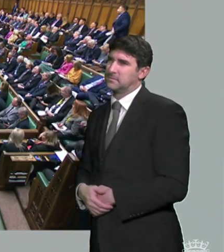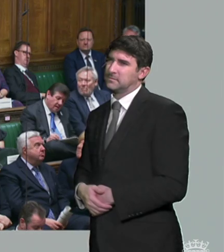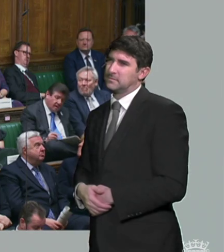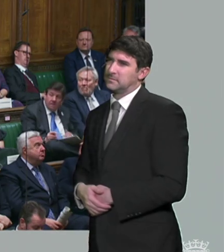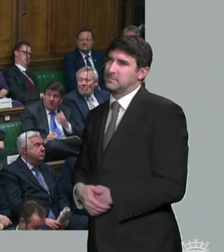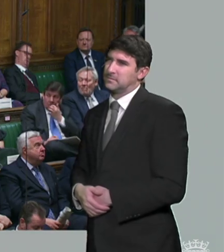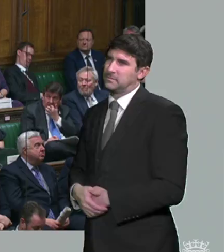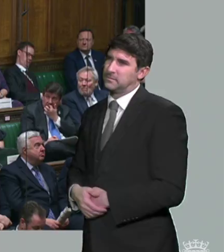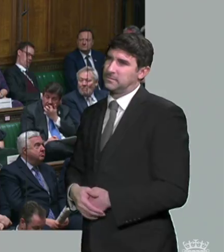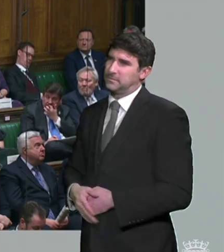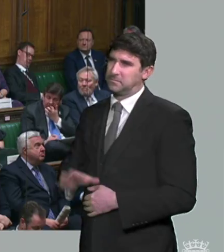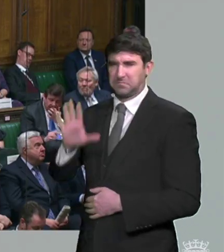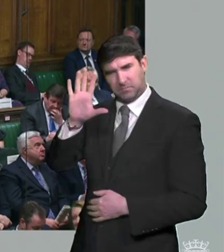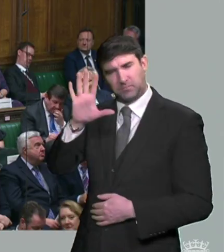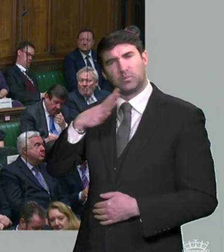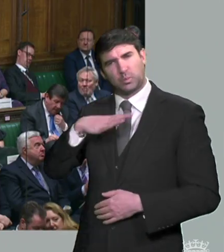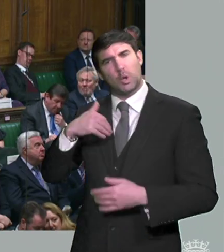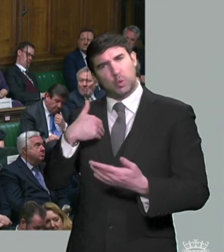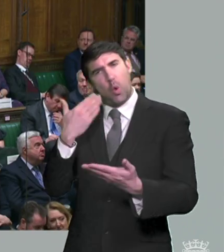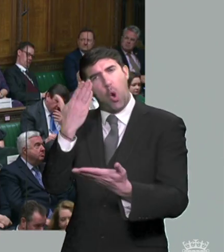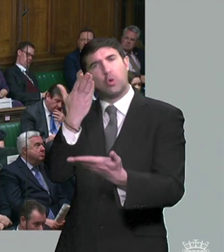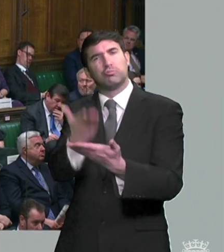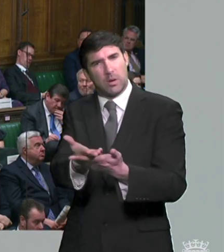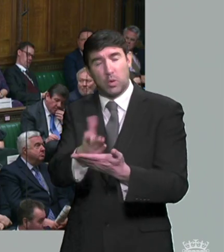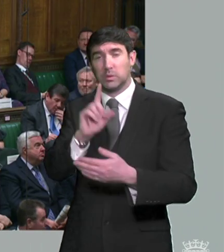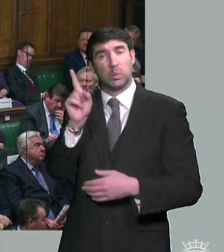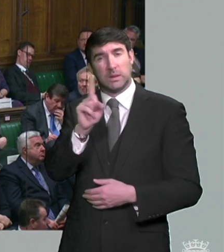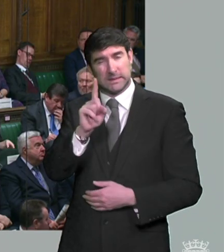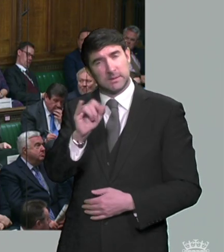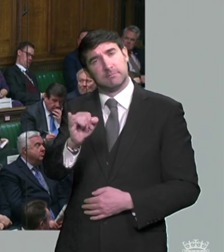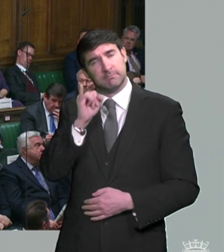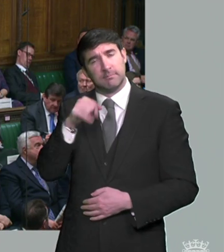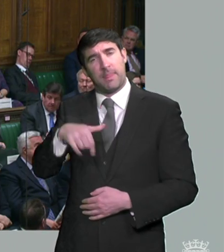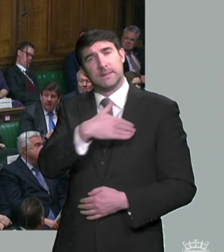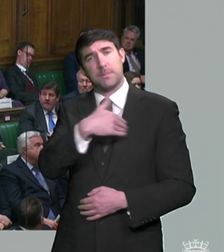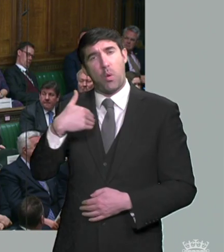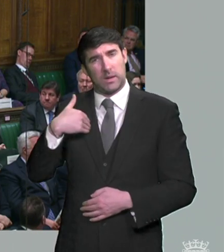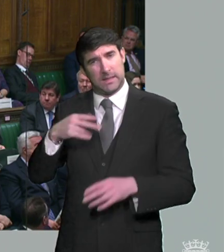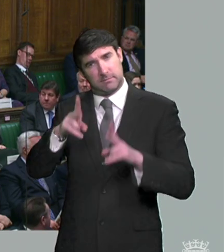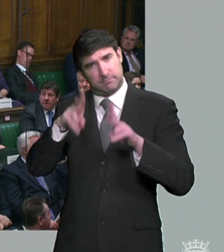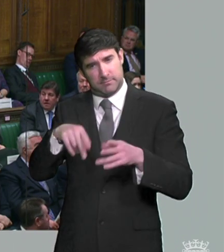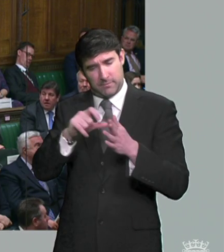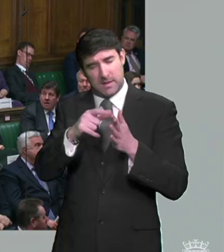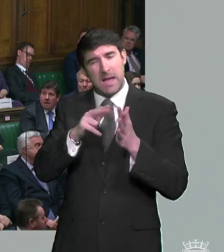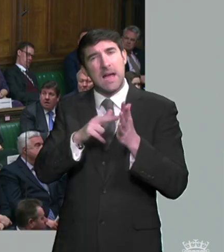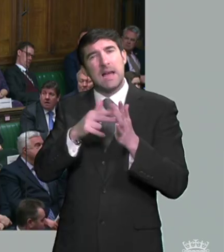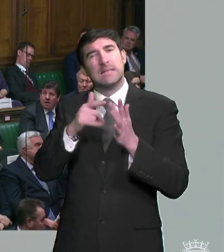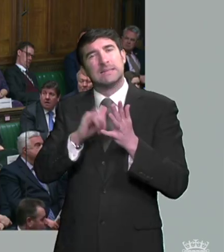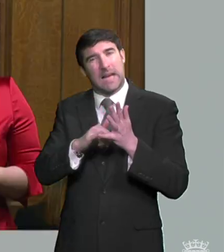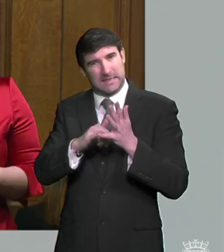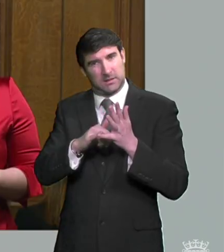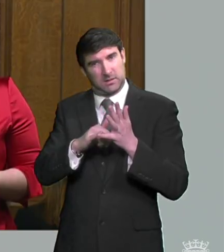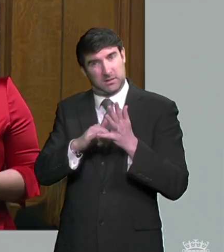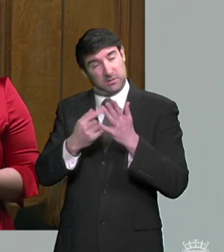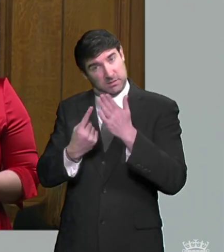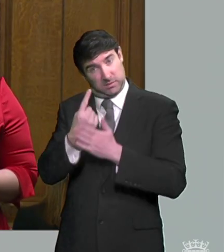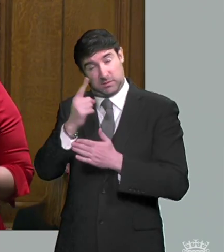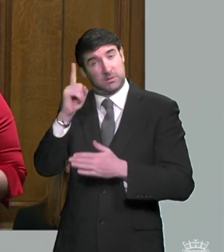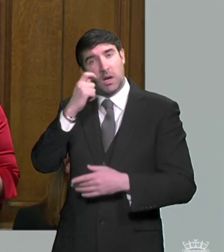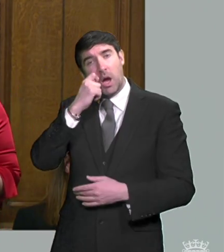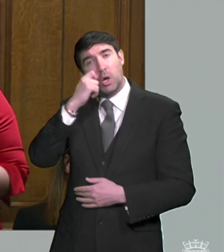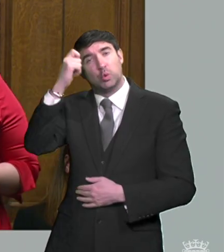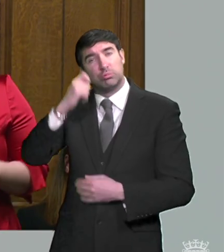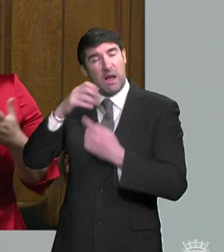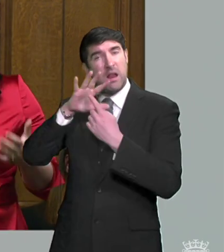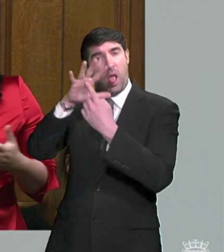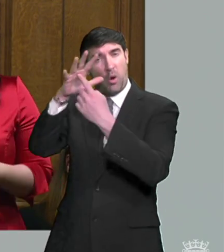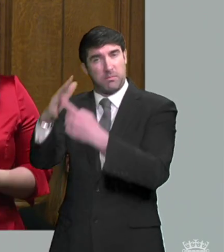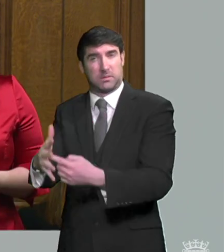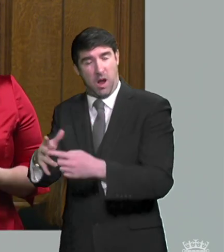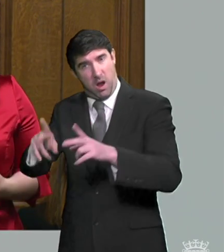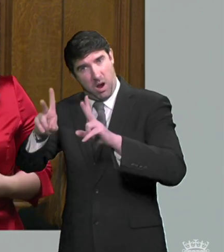I begin by putting on record the House’s heartbreak at the tragic death this morning of our friend Denys, the Interior Minister of Ukraine, and his deputy, and all those who were killed in that tragic accident.